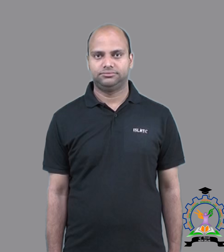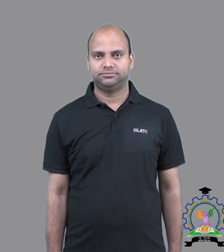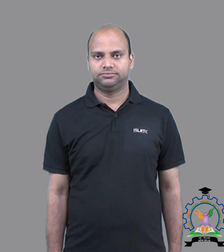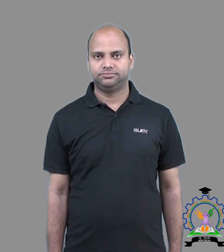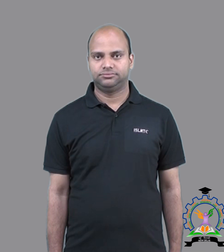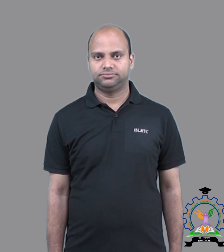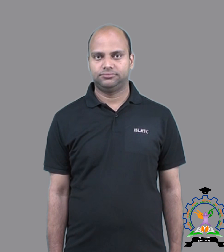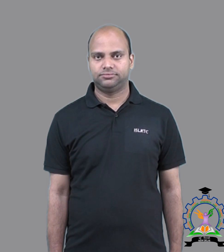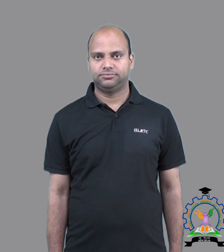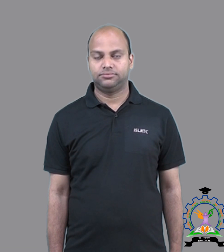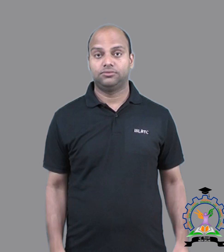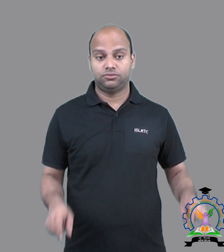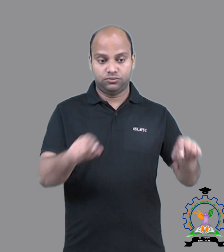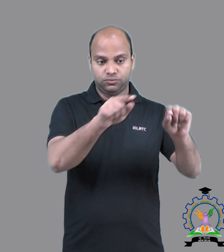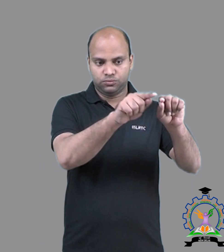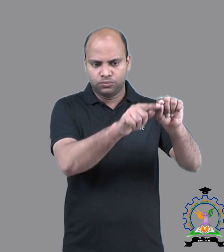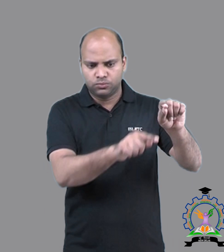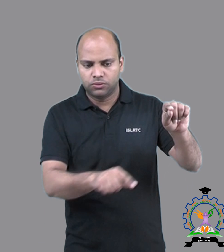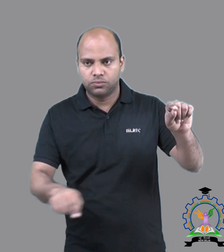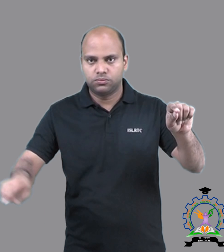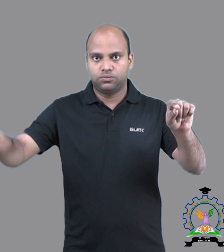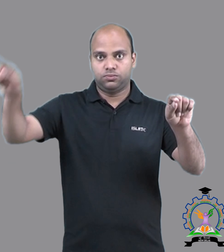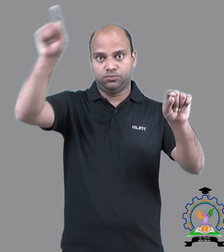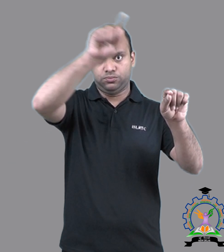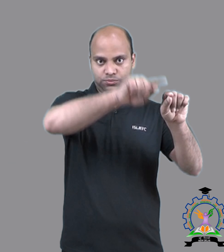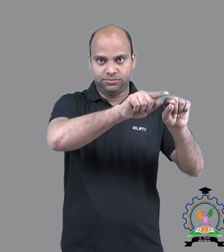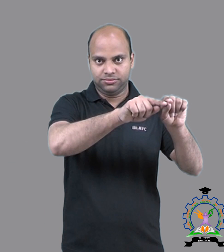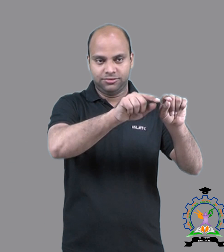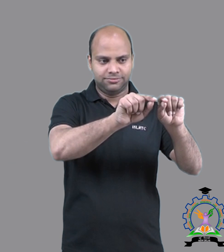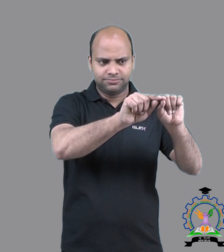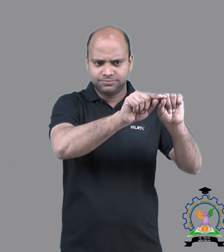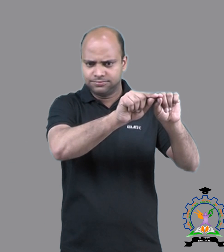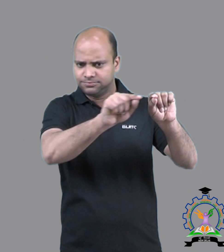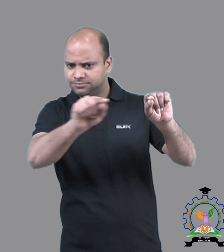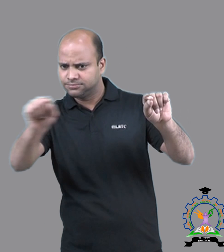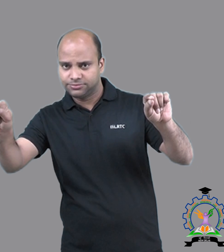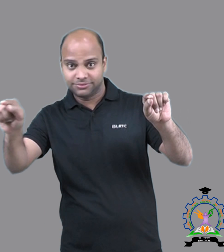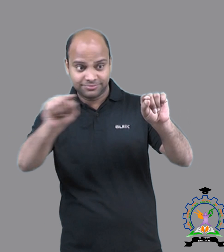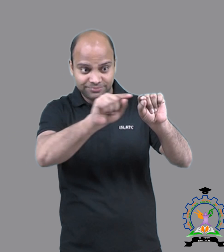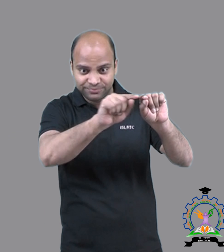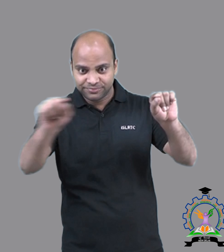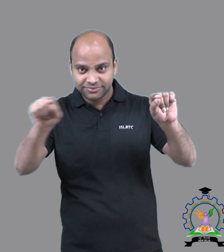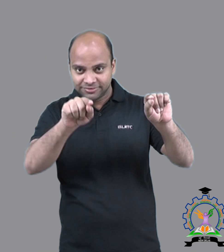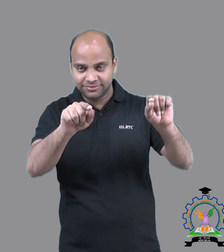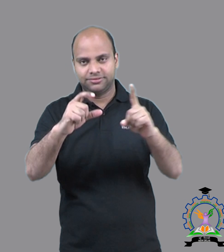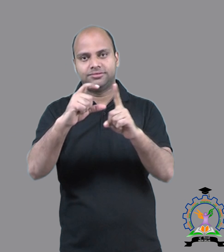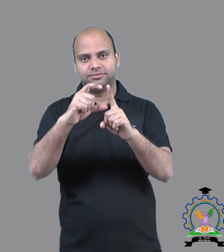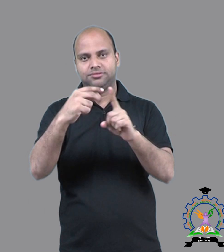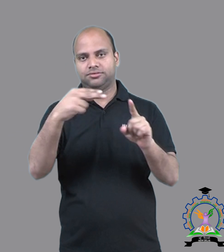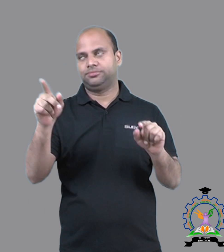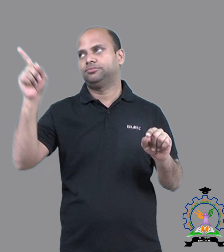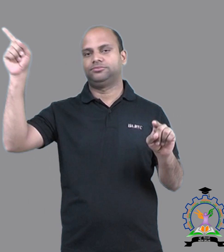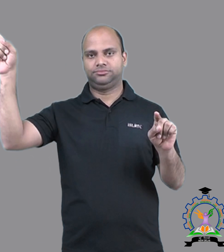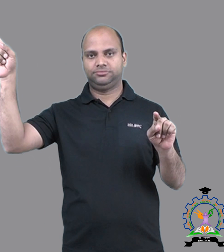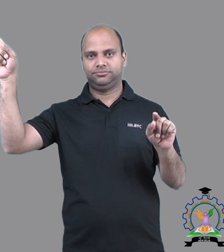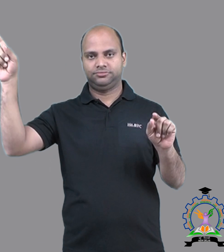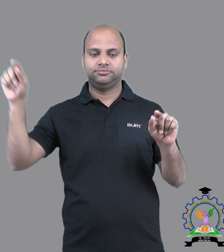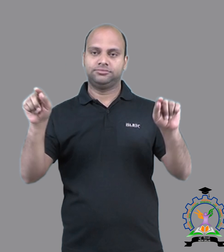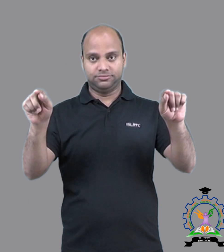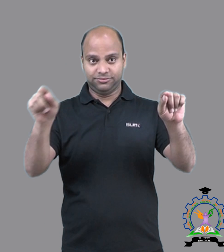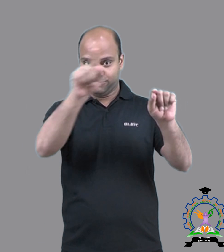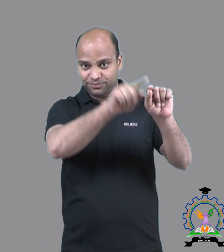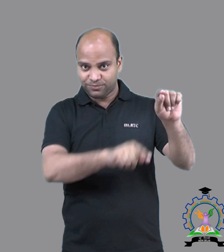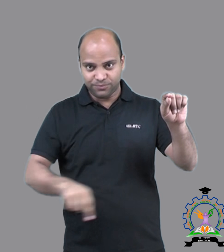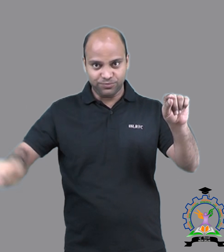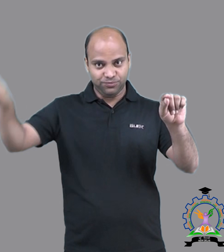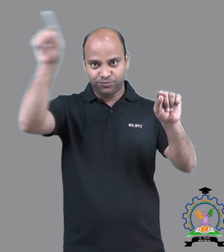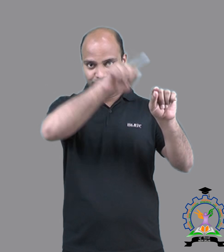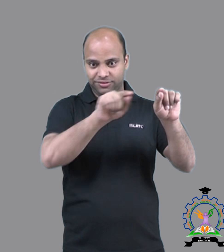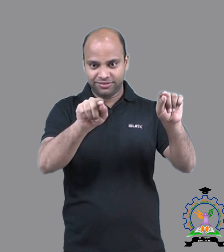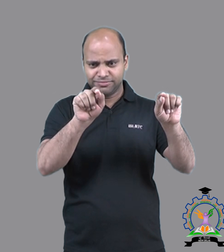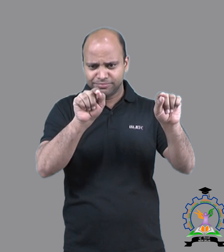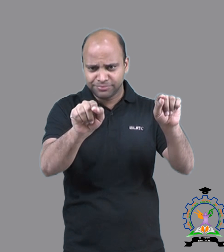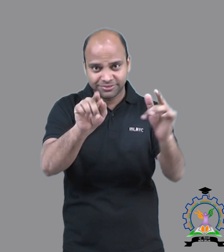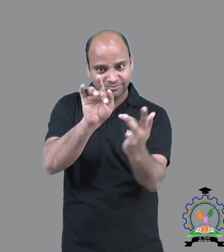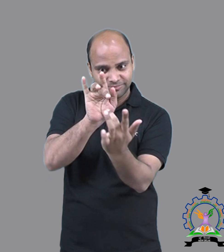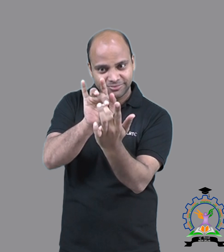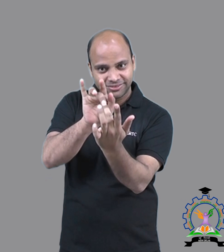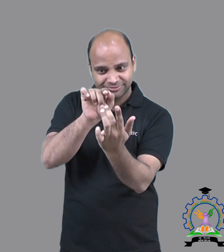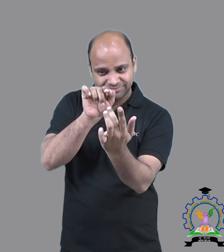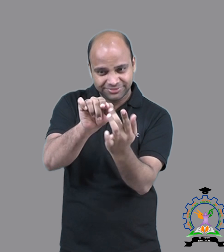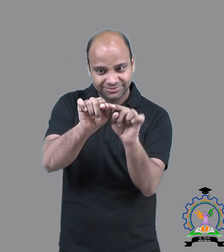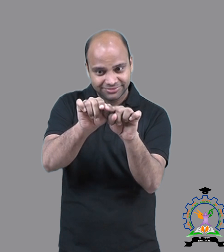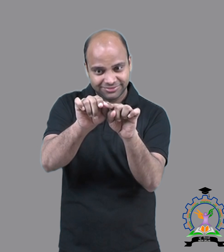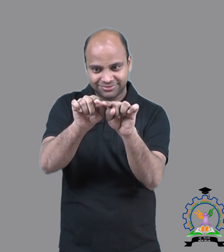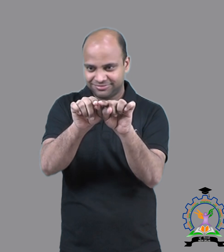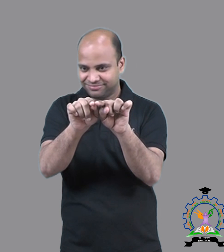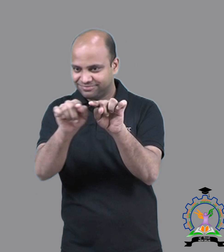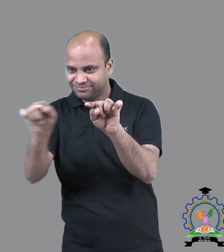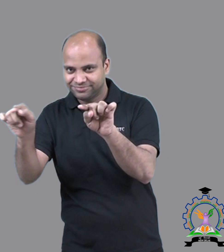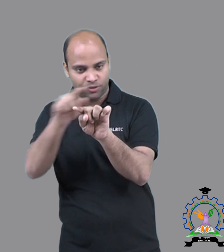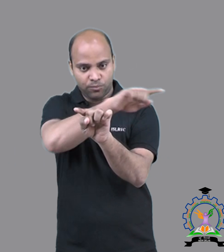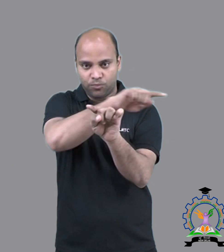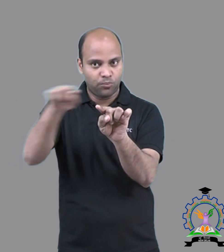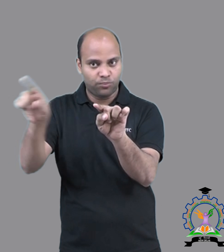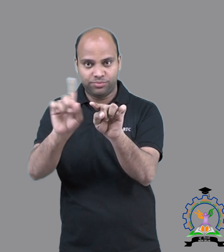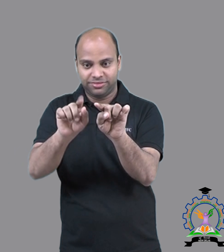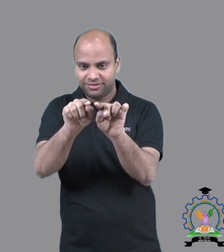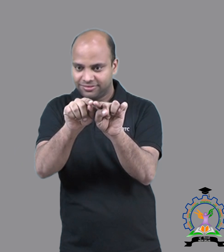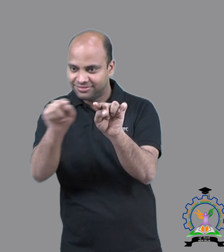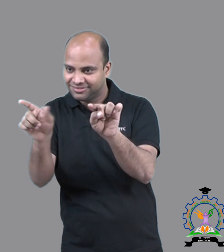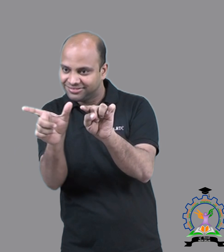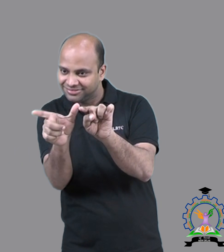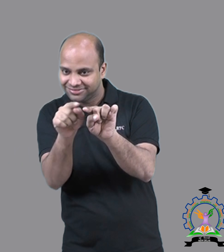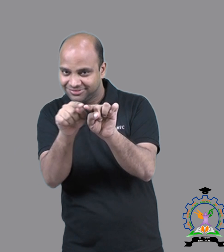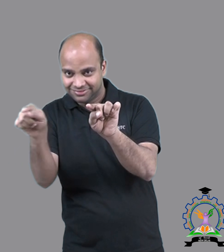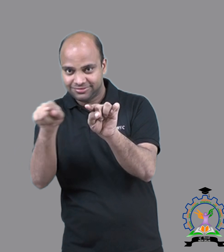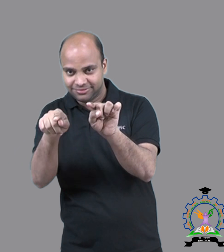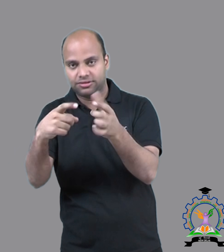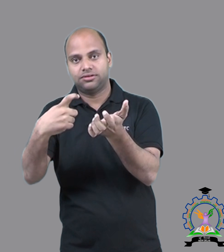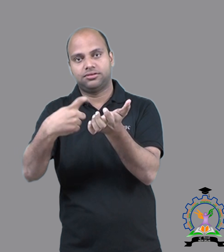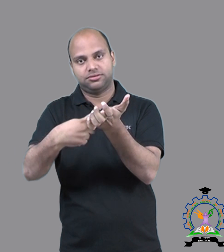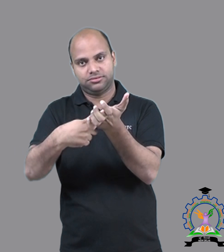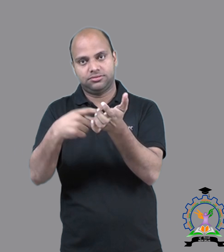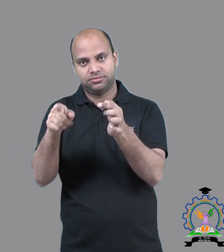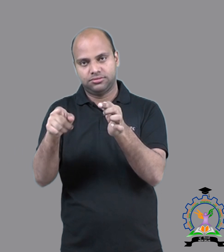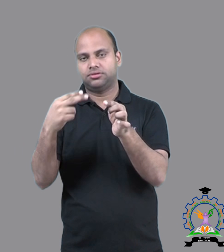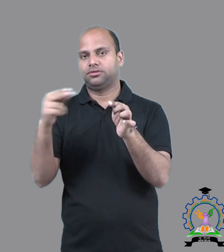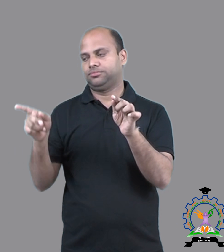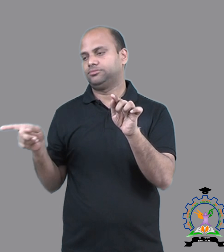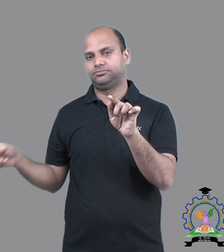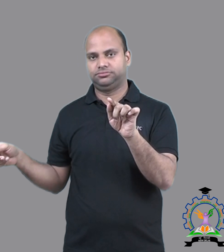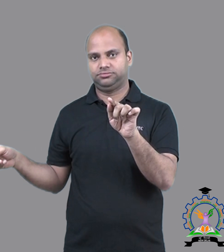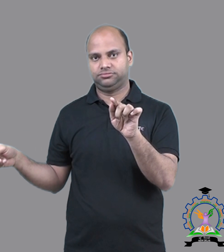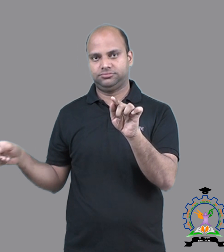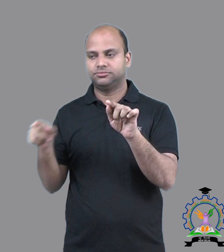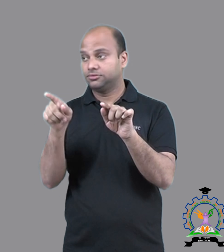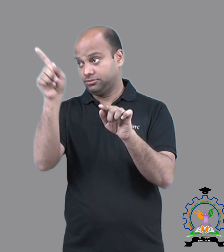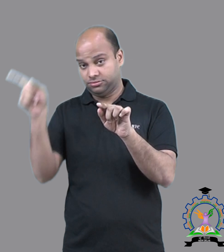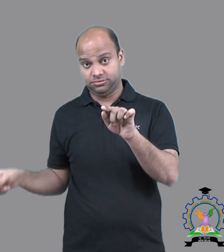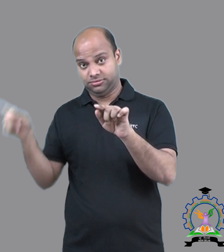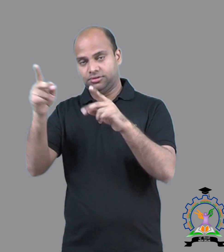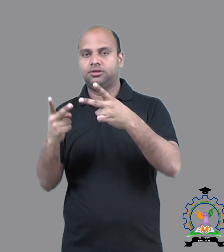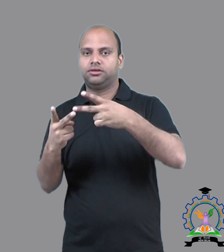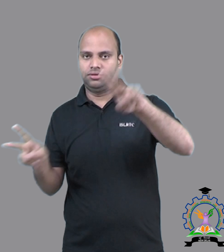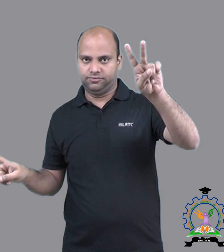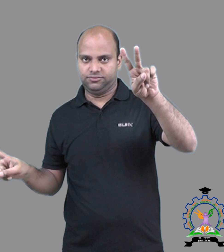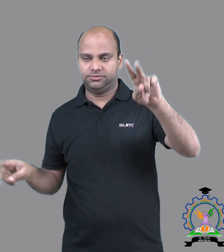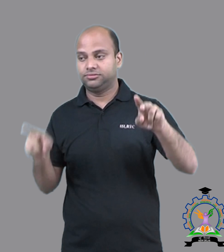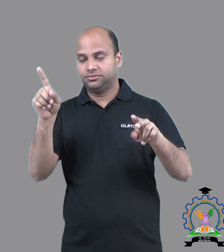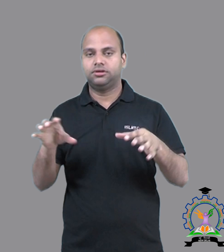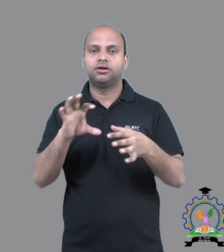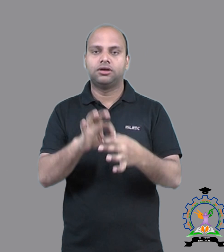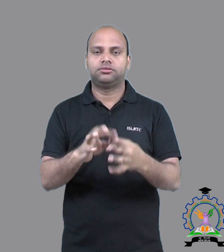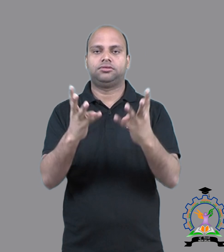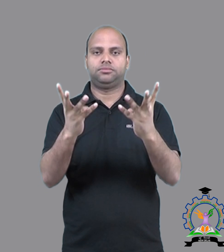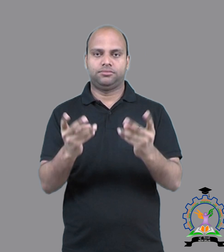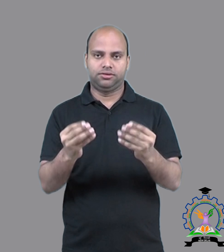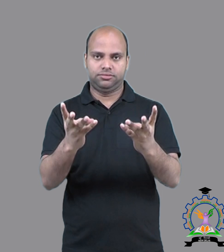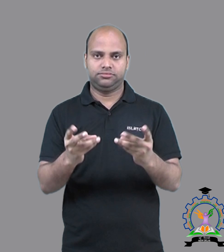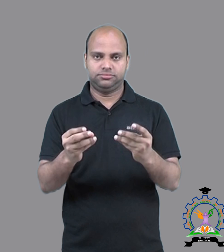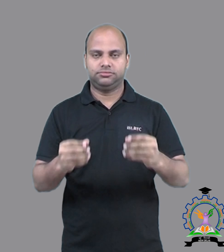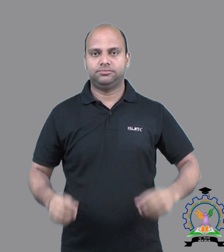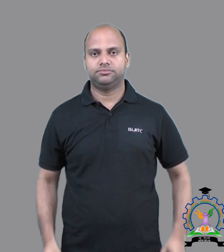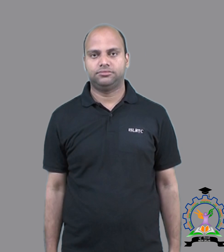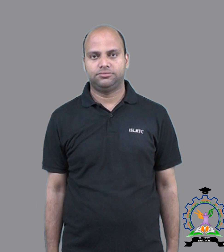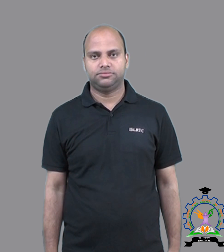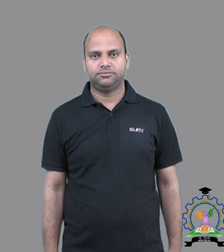Diameter and Radius